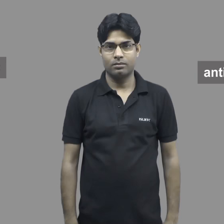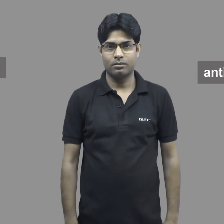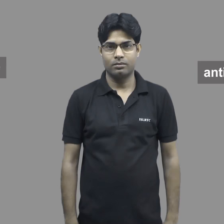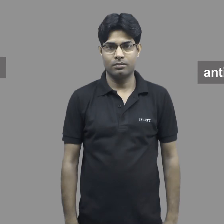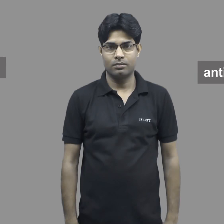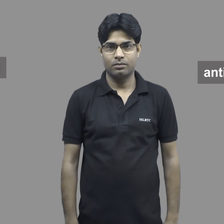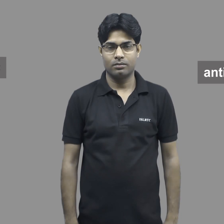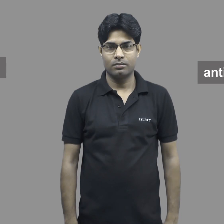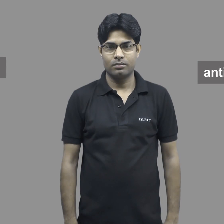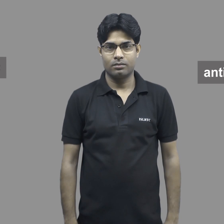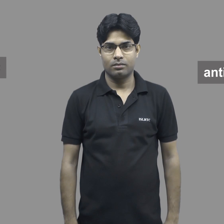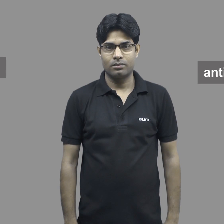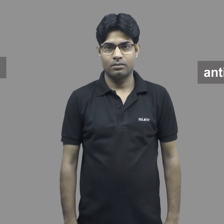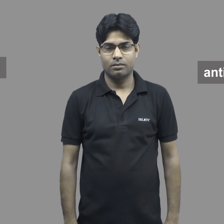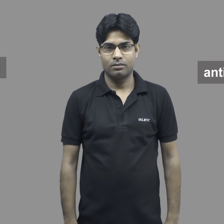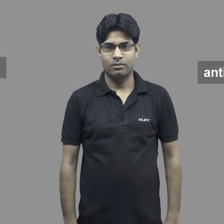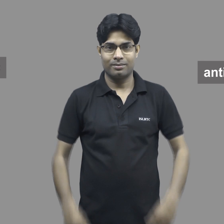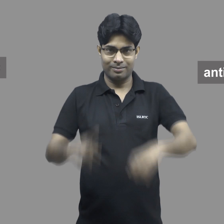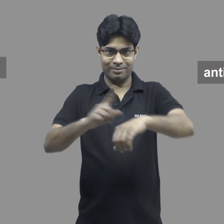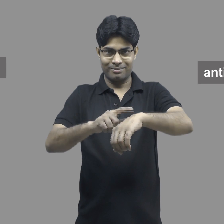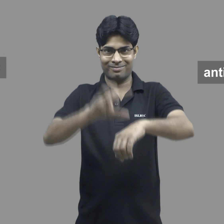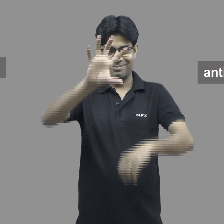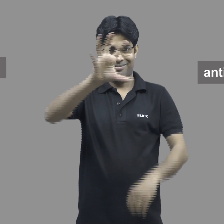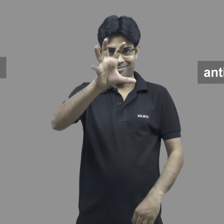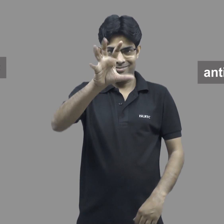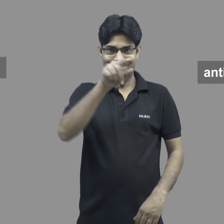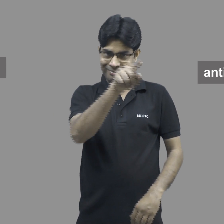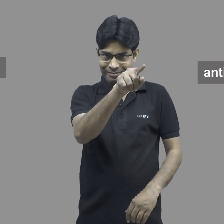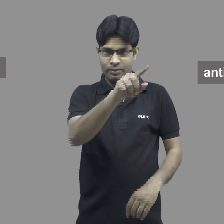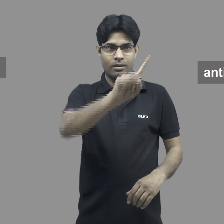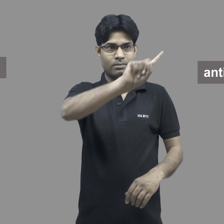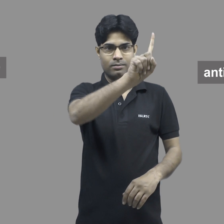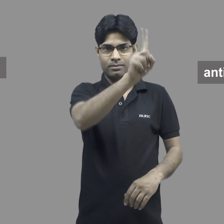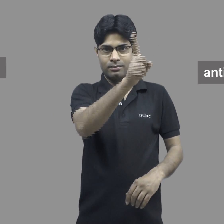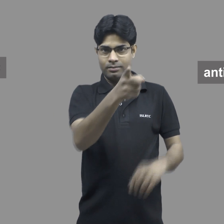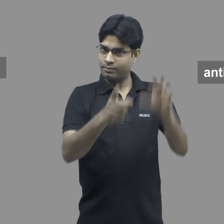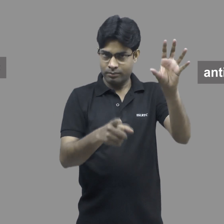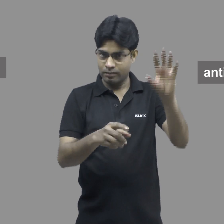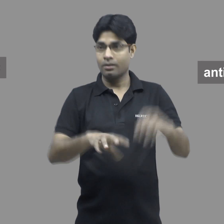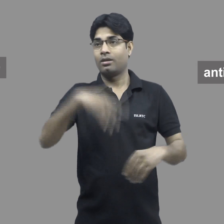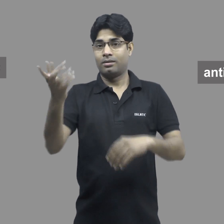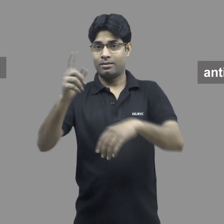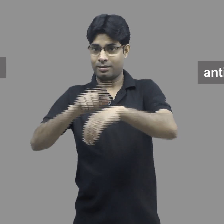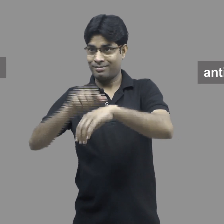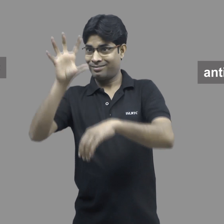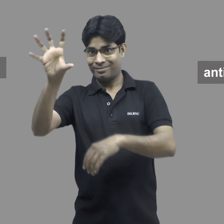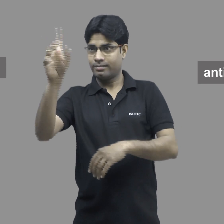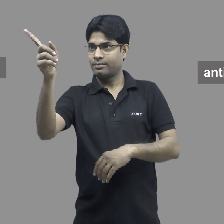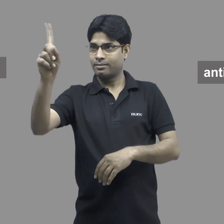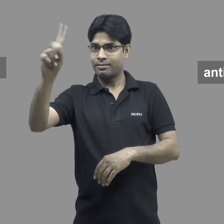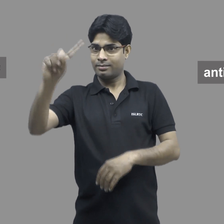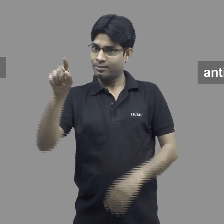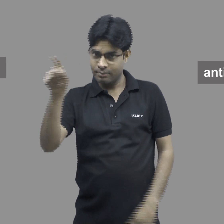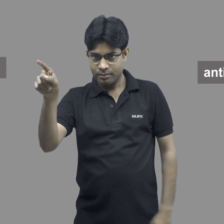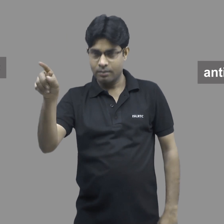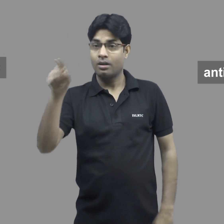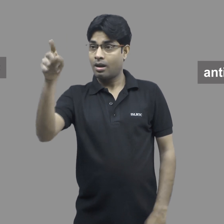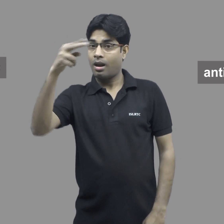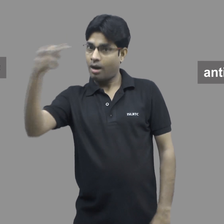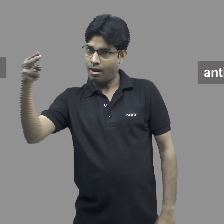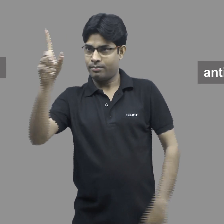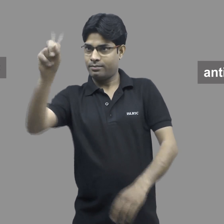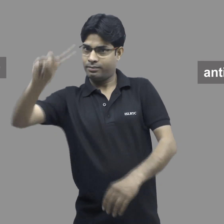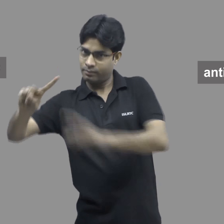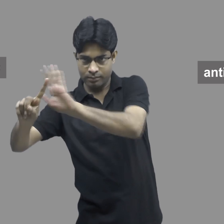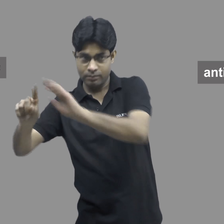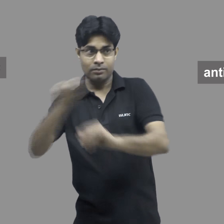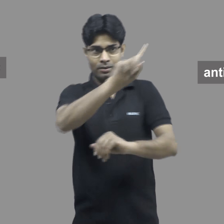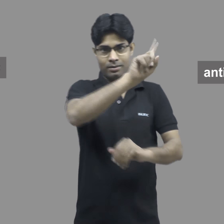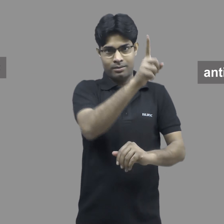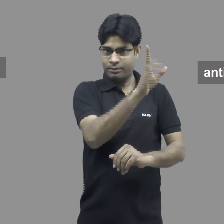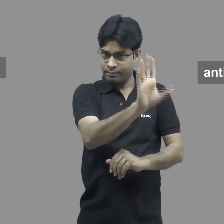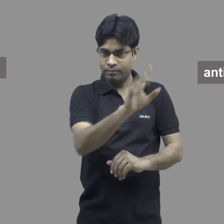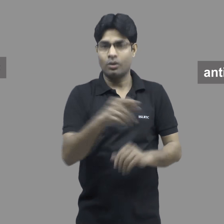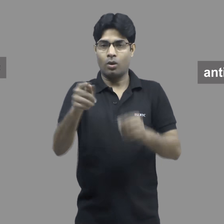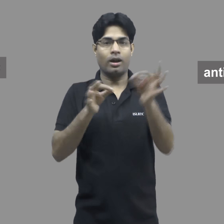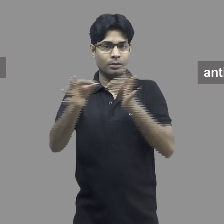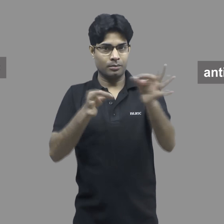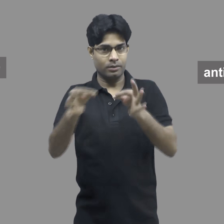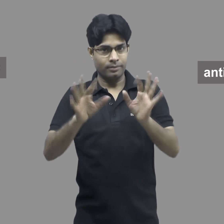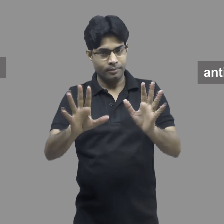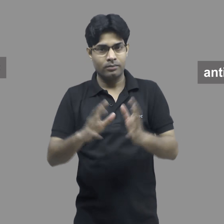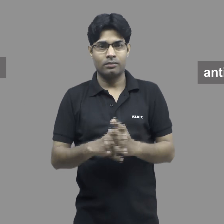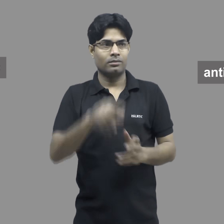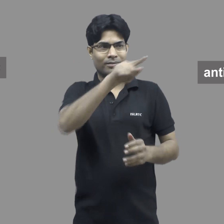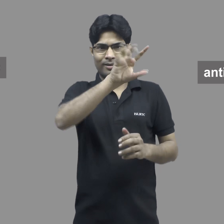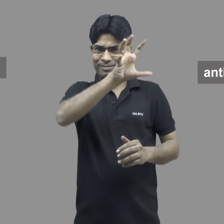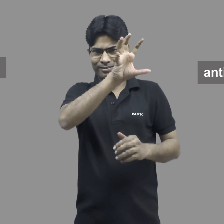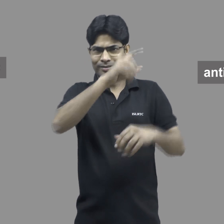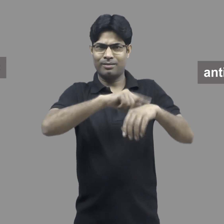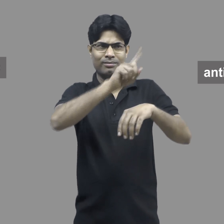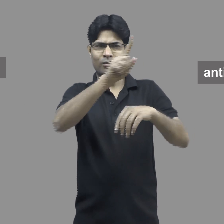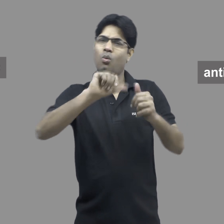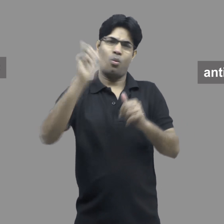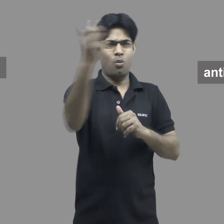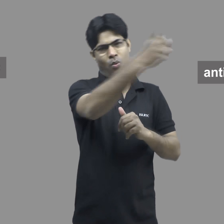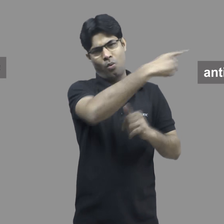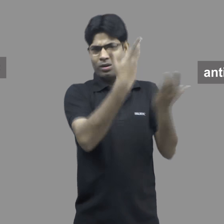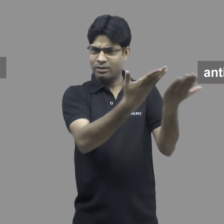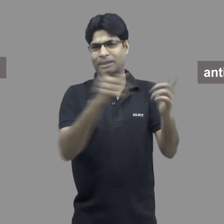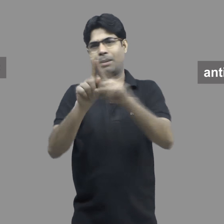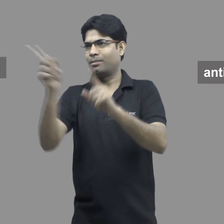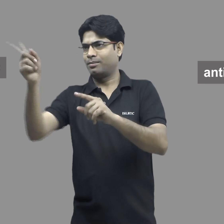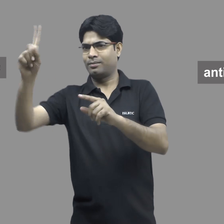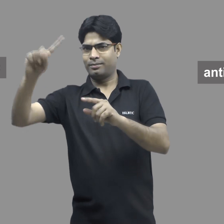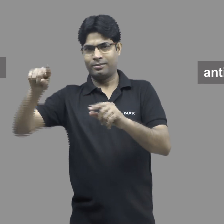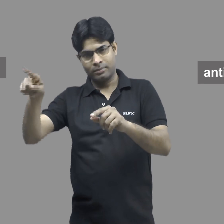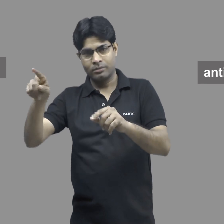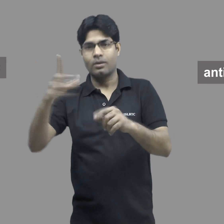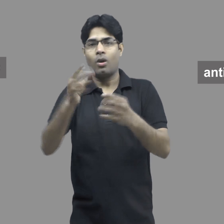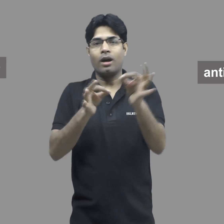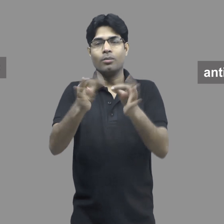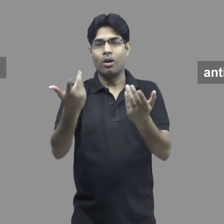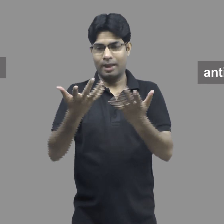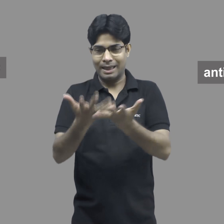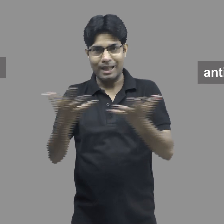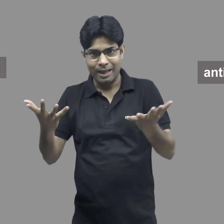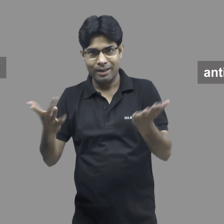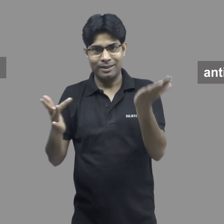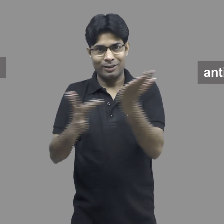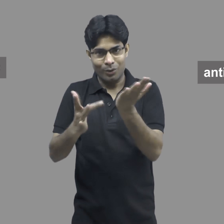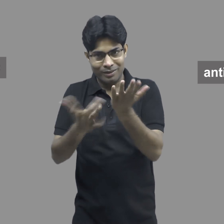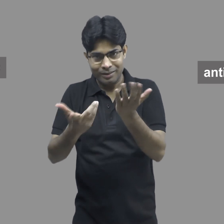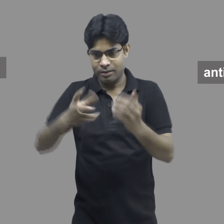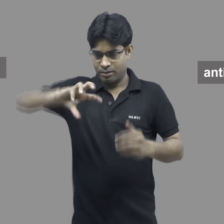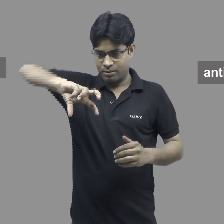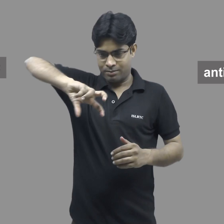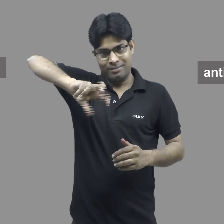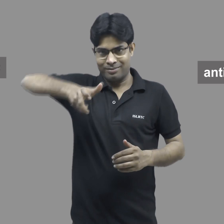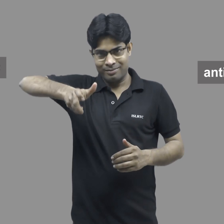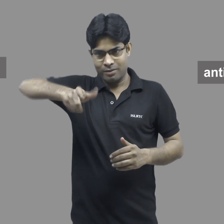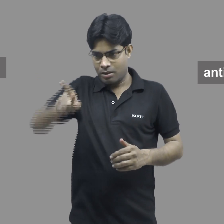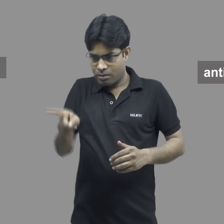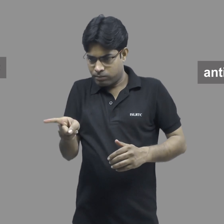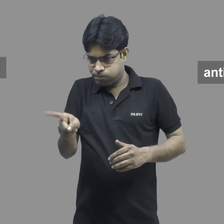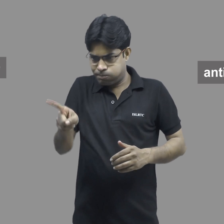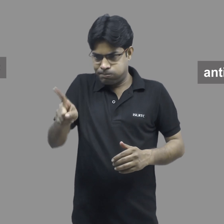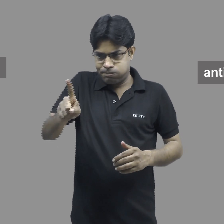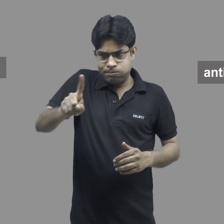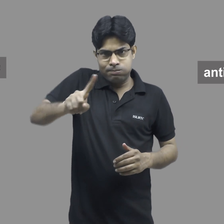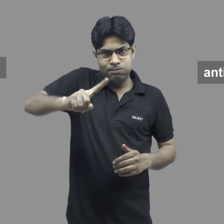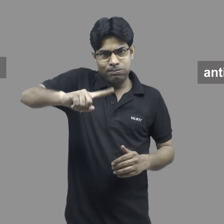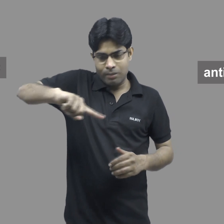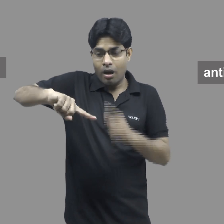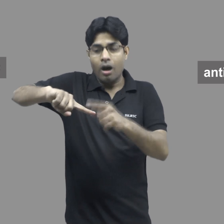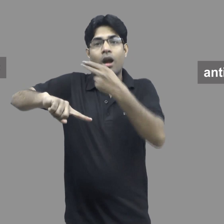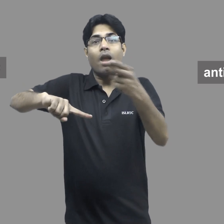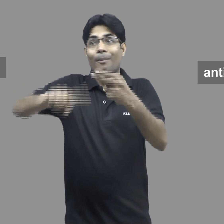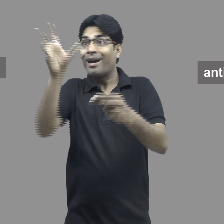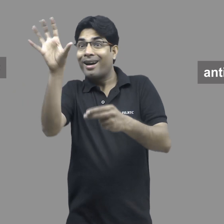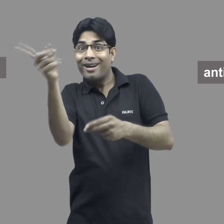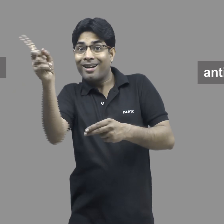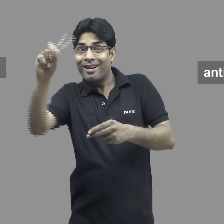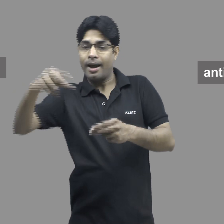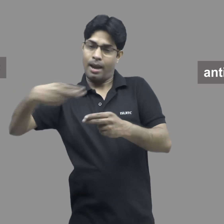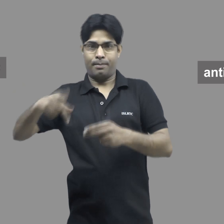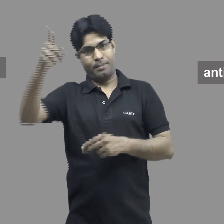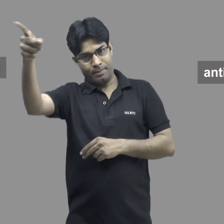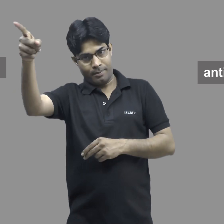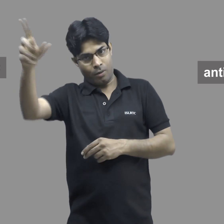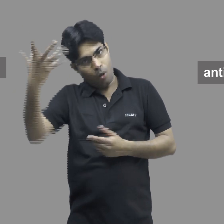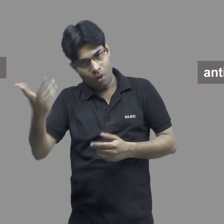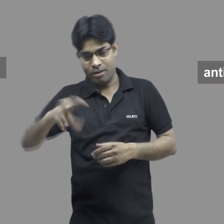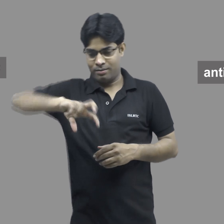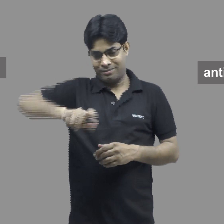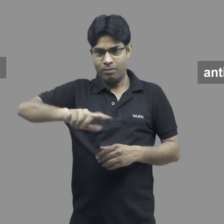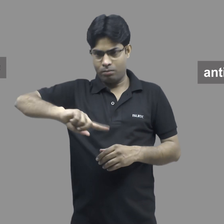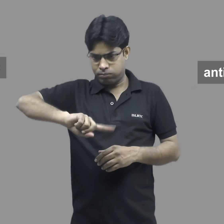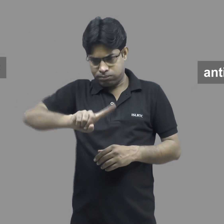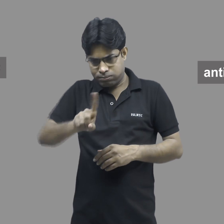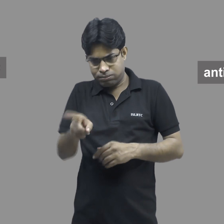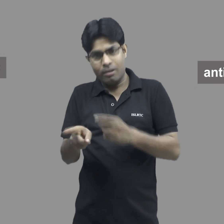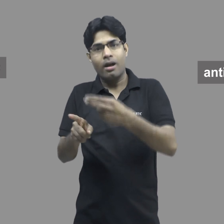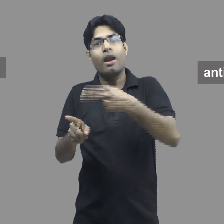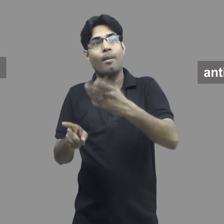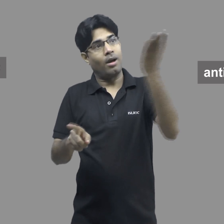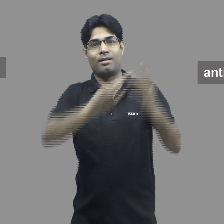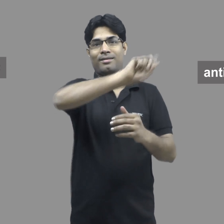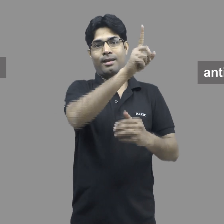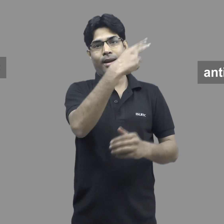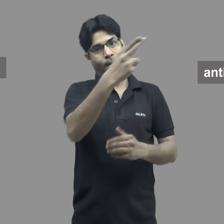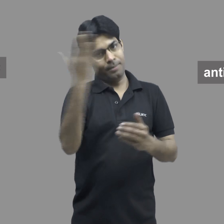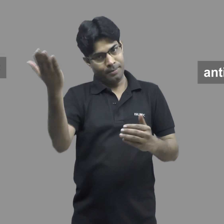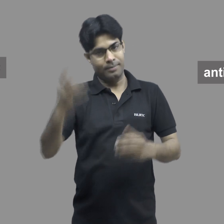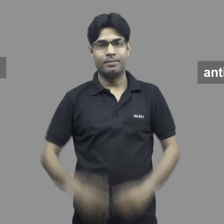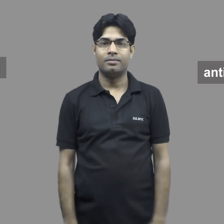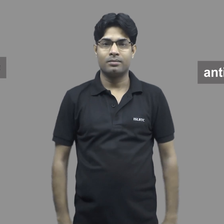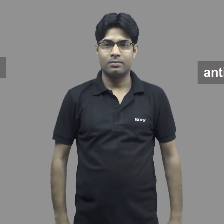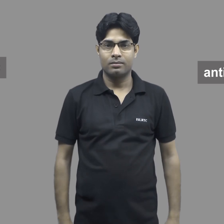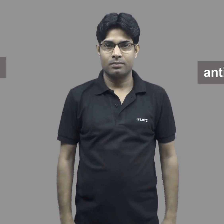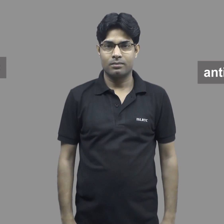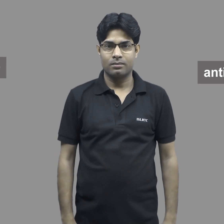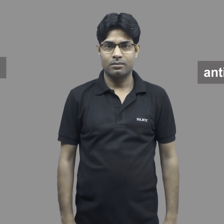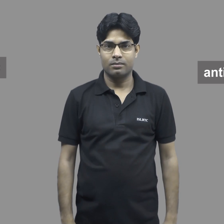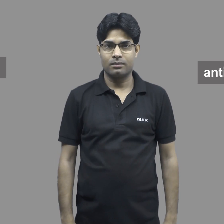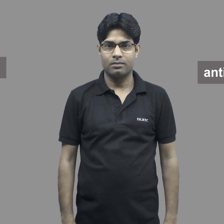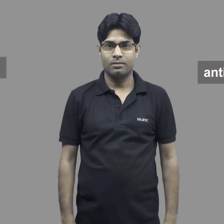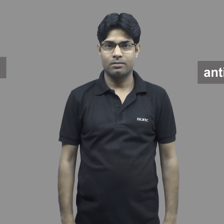Clockwise Anti-Clockwise